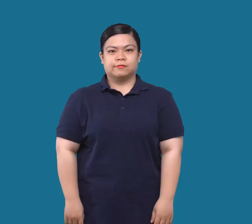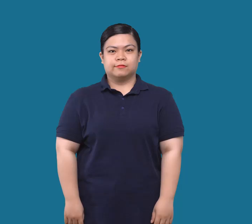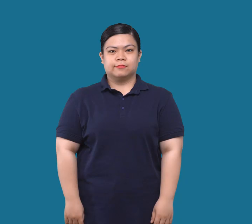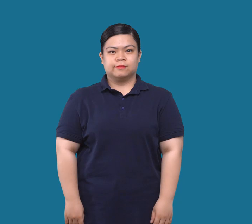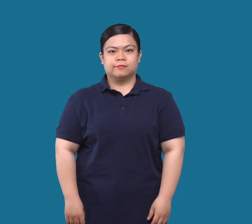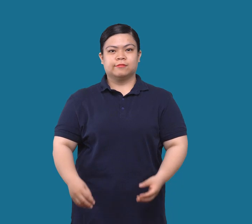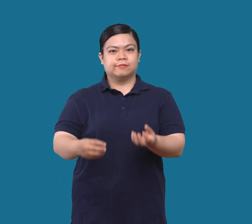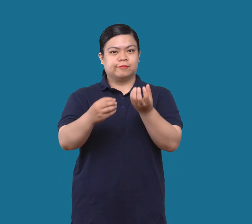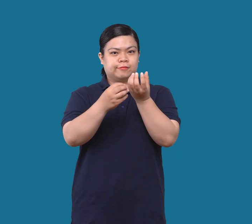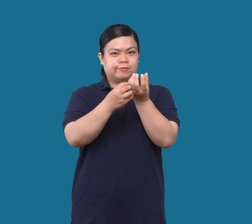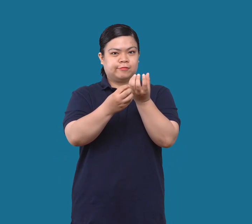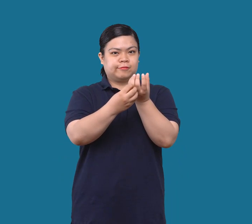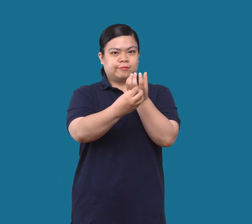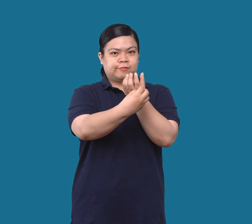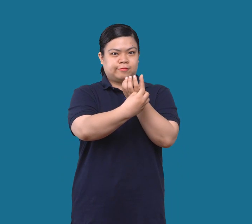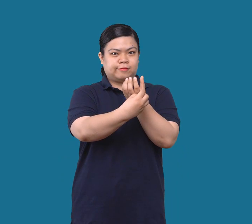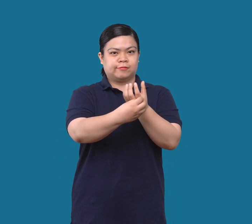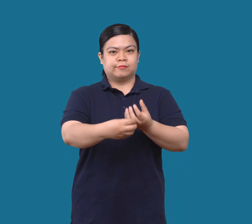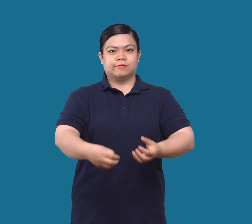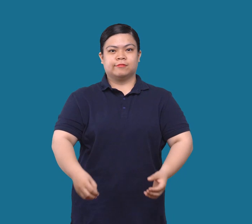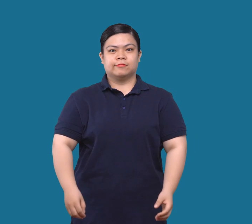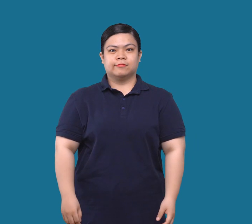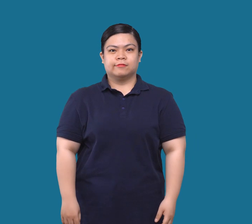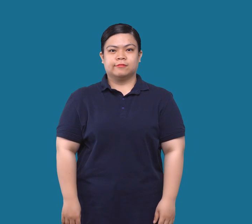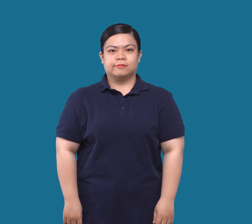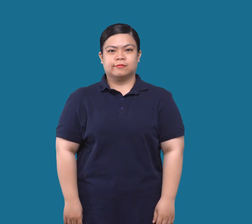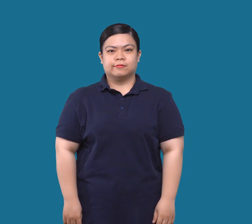quả na